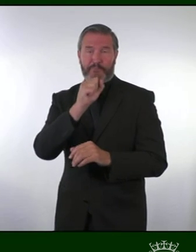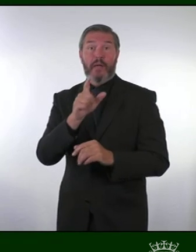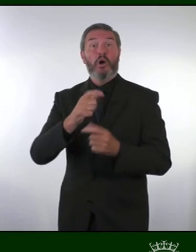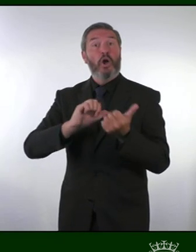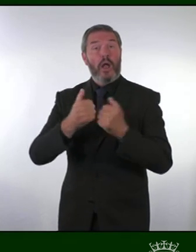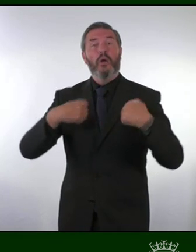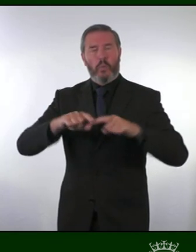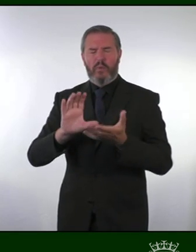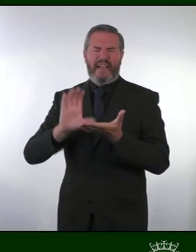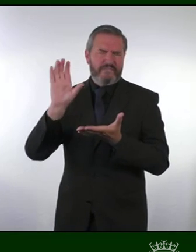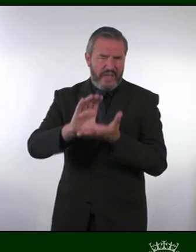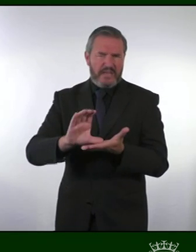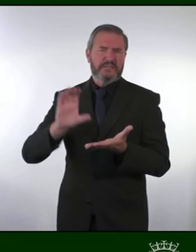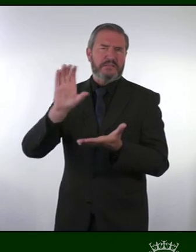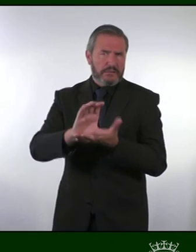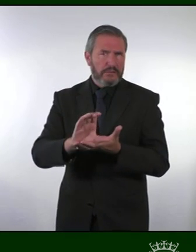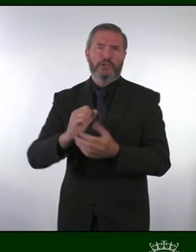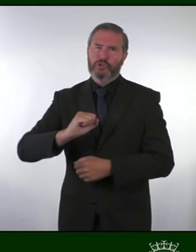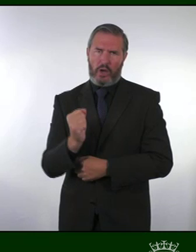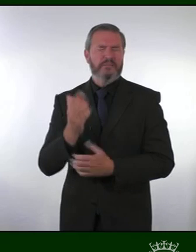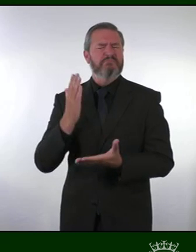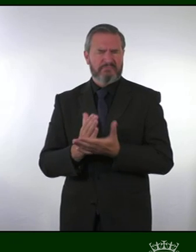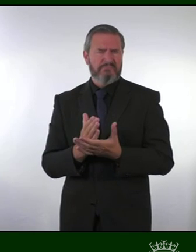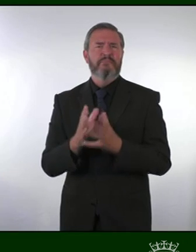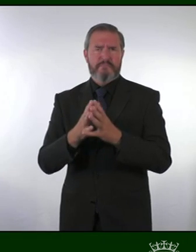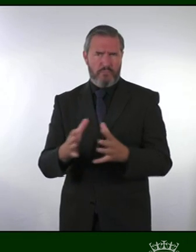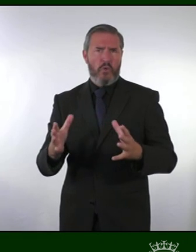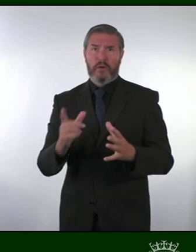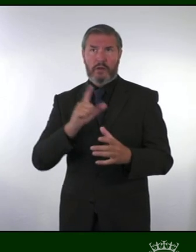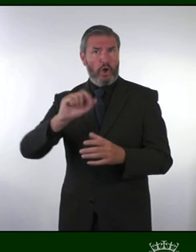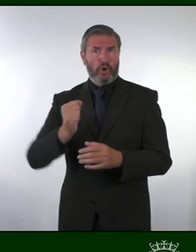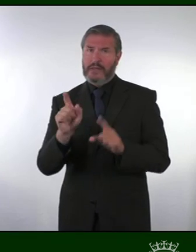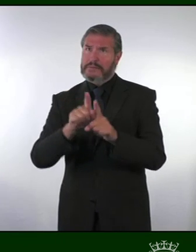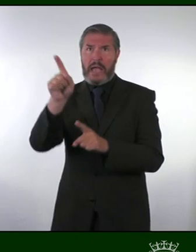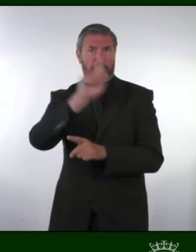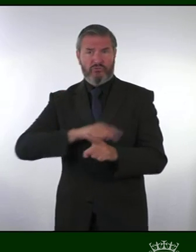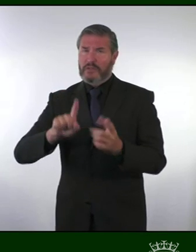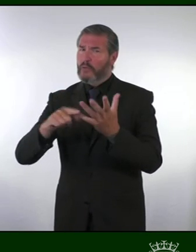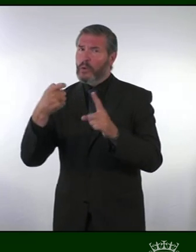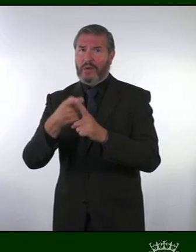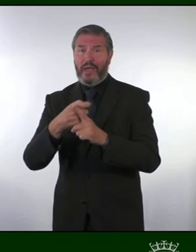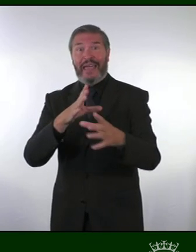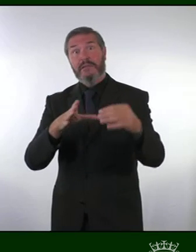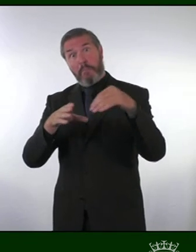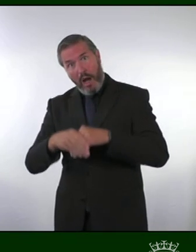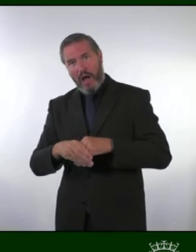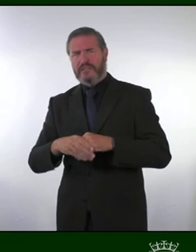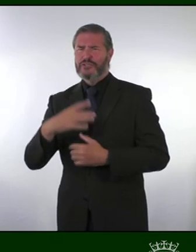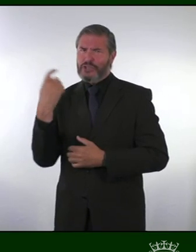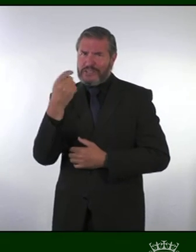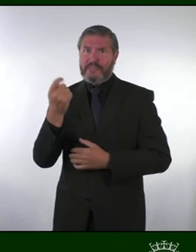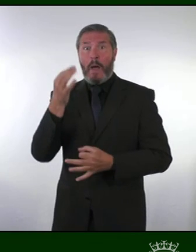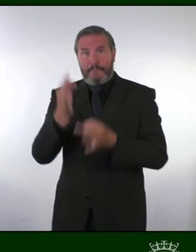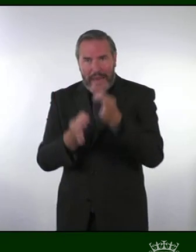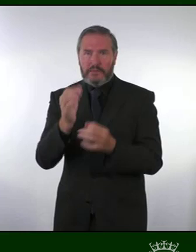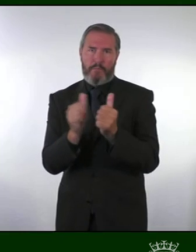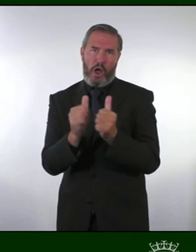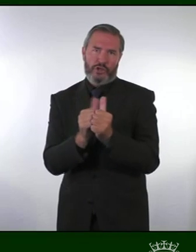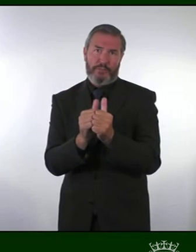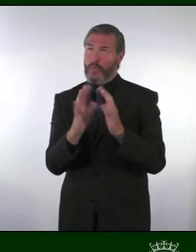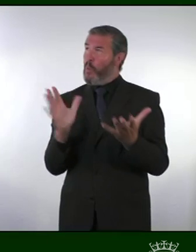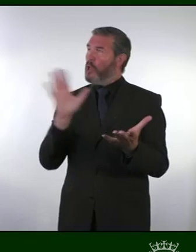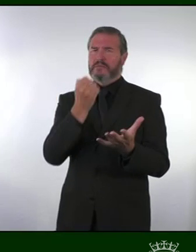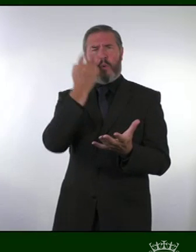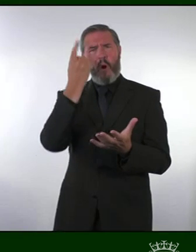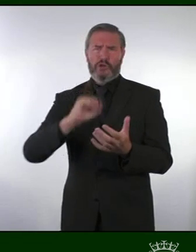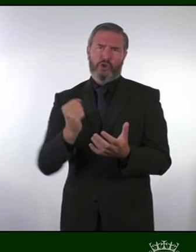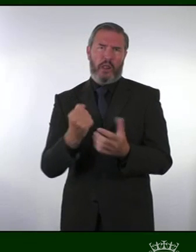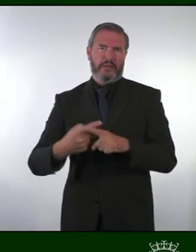We will continue to invest massively in Scotland because Scotland, like the whole of the UK, benefits from being part of the oldest and most successful political partnership anywhere in the world.